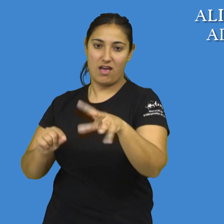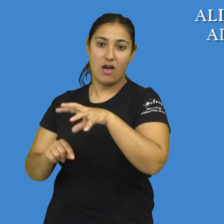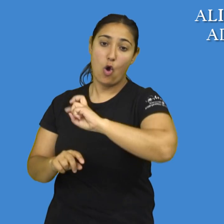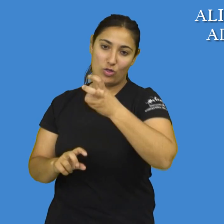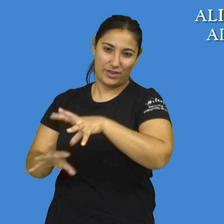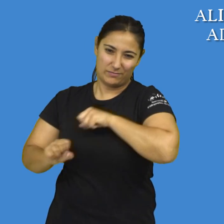otro